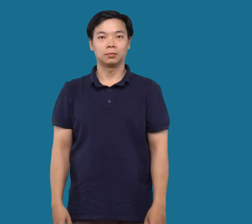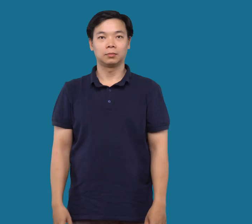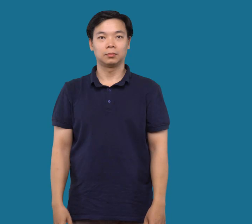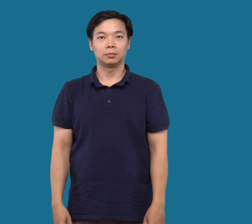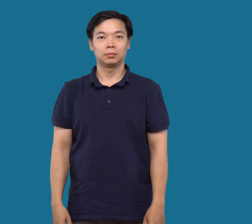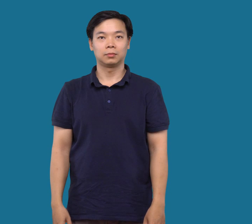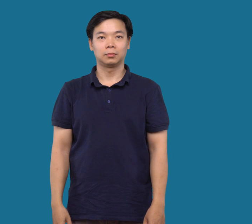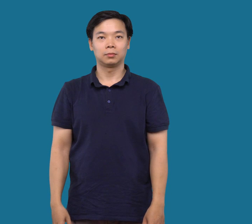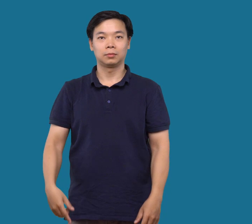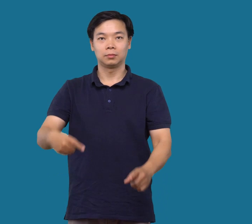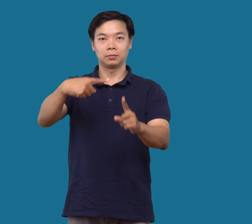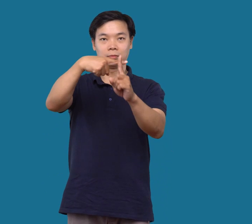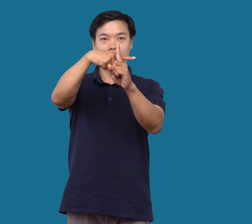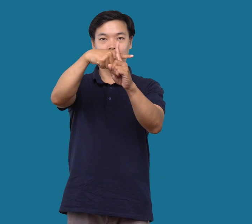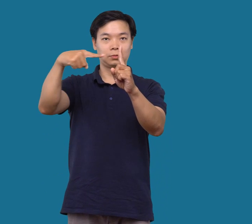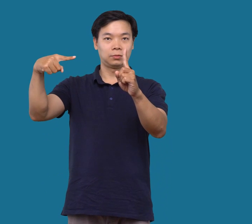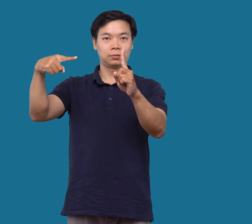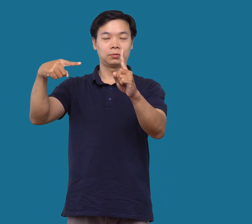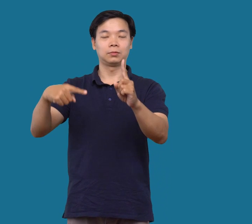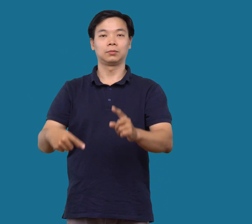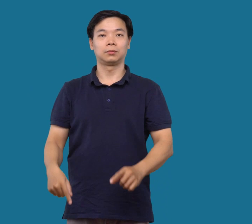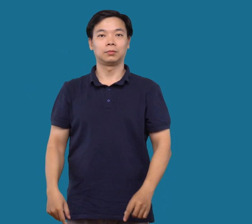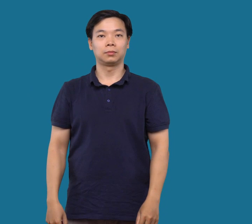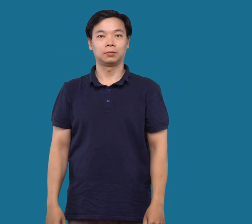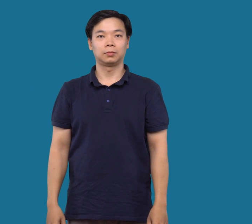rưỡi